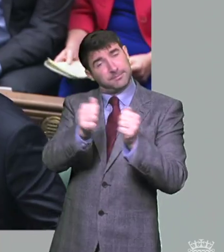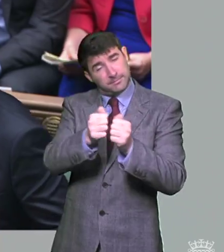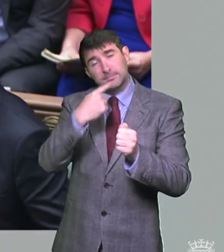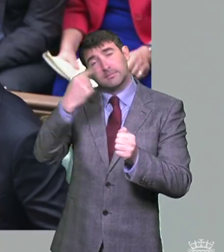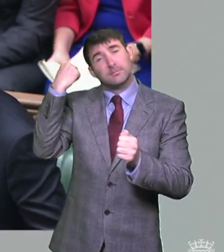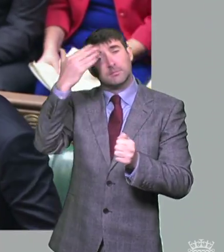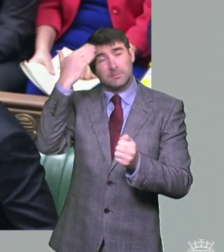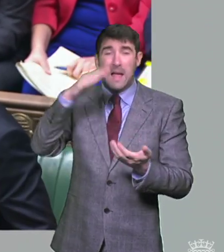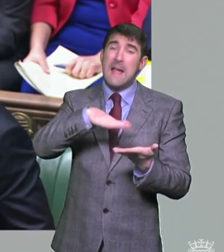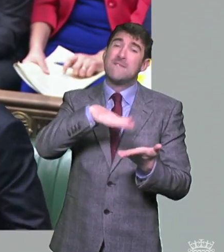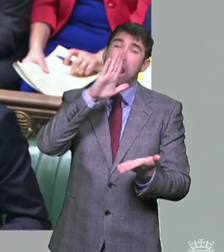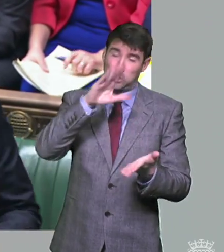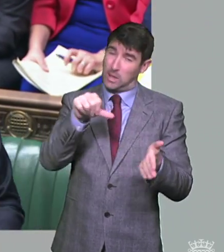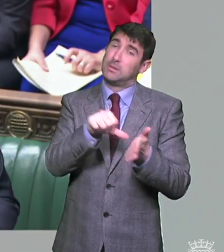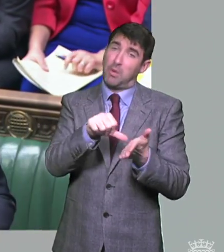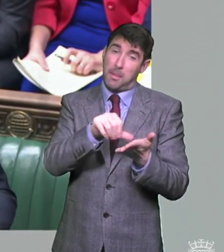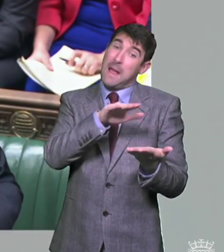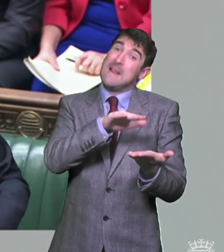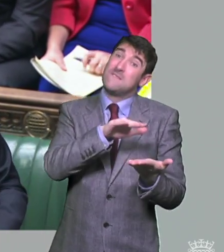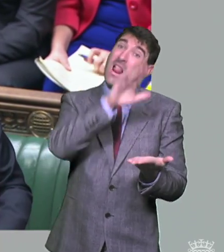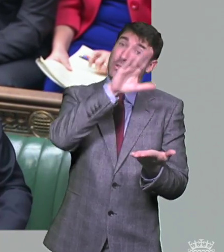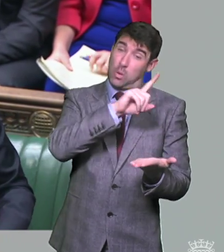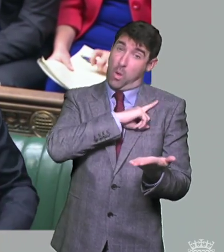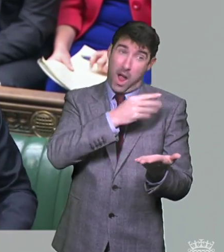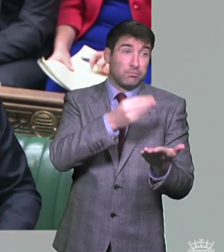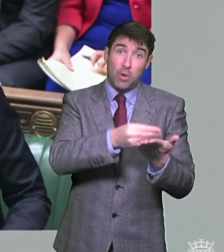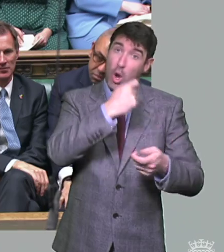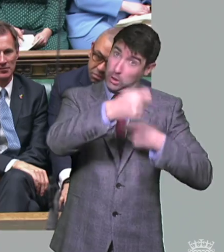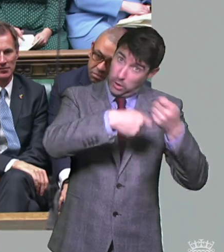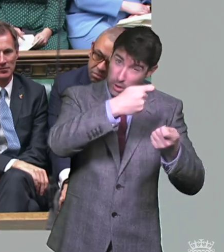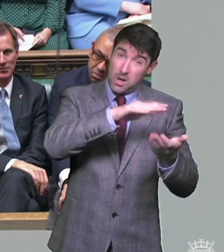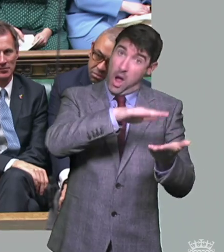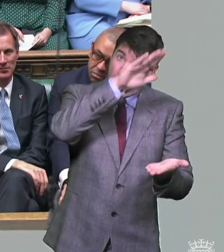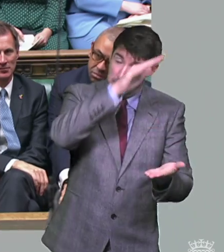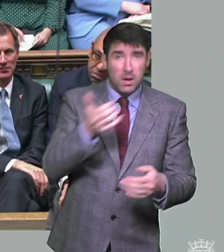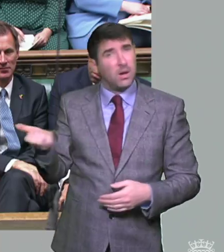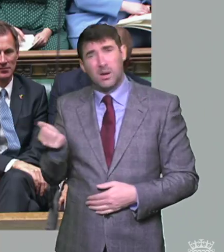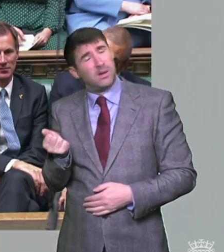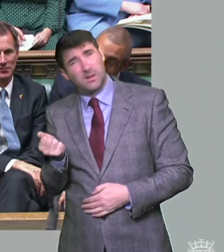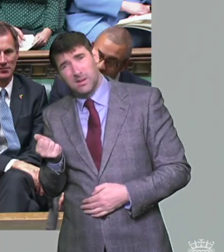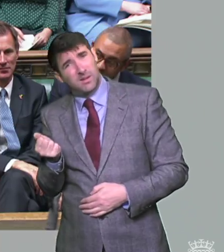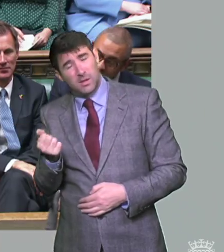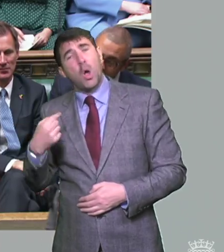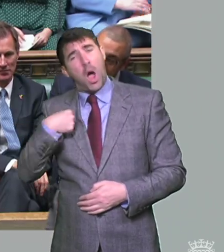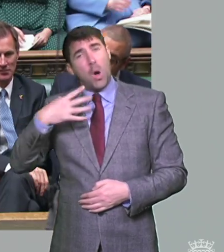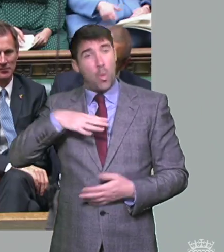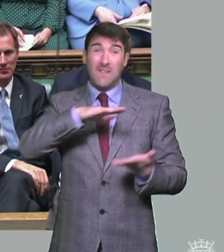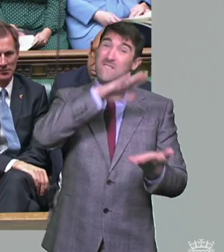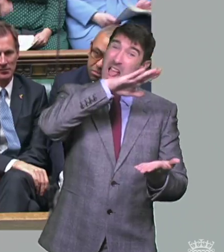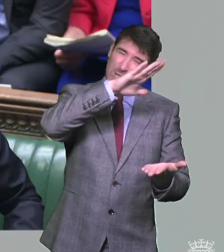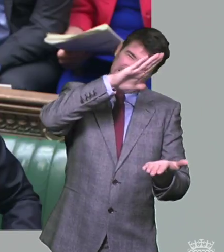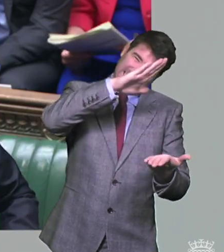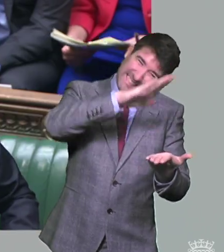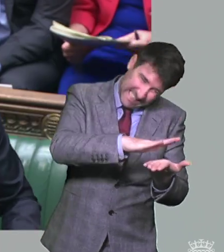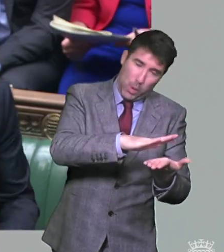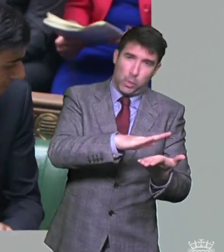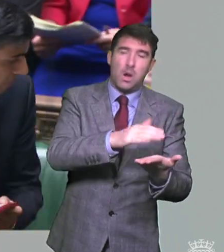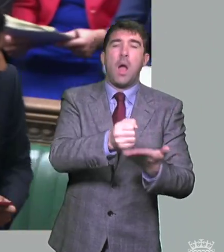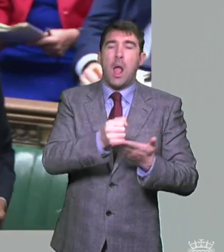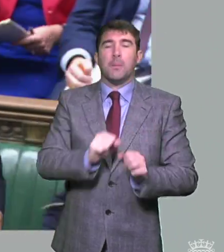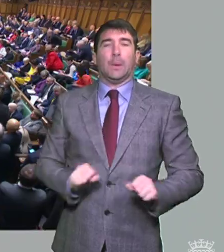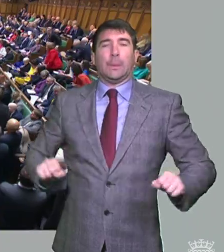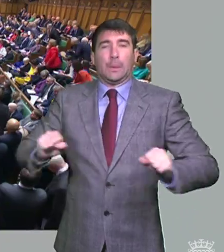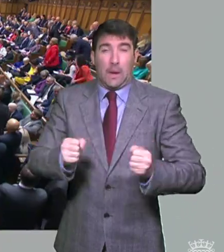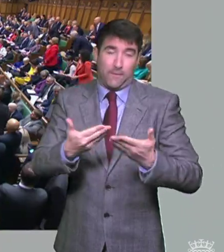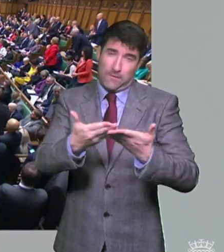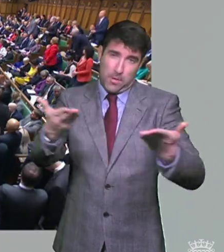It makes everyone poorer and erodes savings. That is why it will be a priority of our Government to grip and reduce inflation, and provide support to those who need it as we do so.